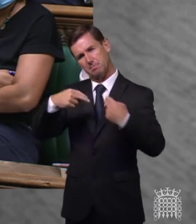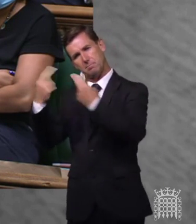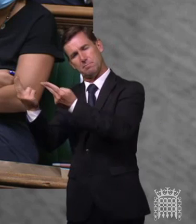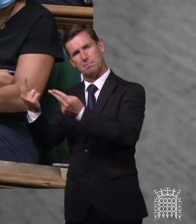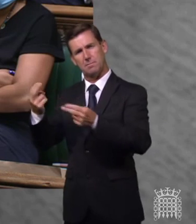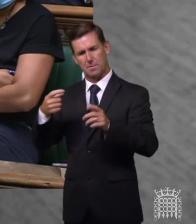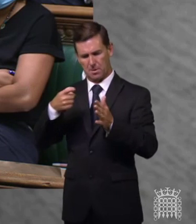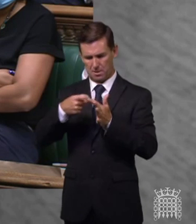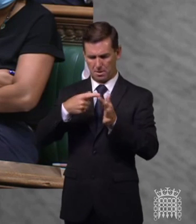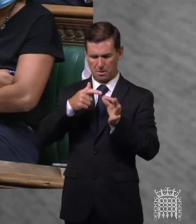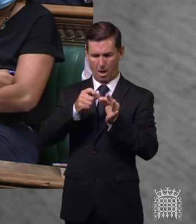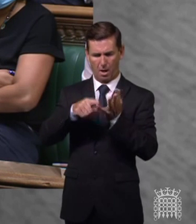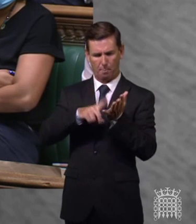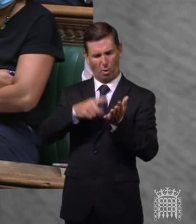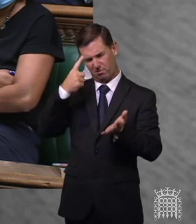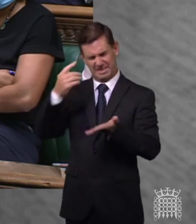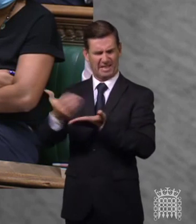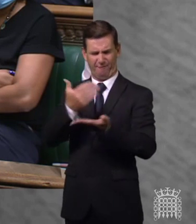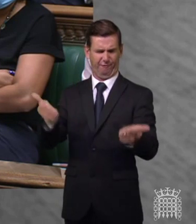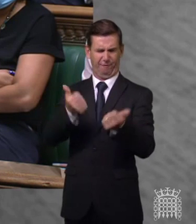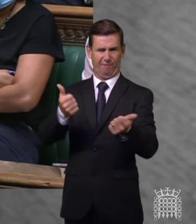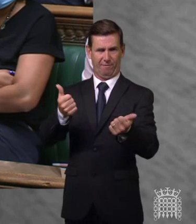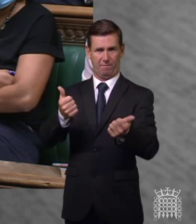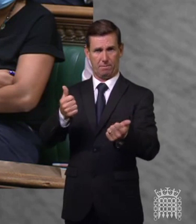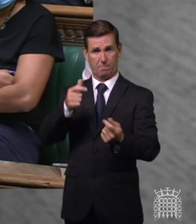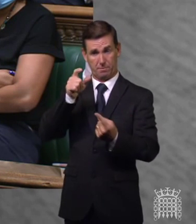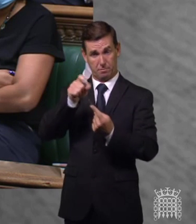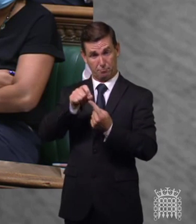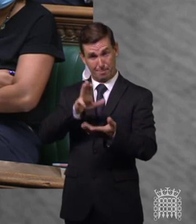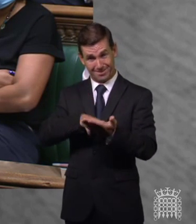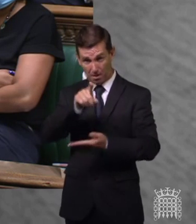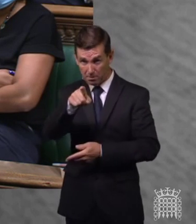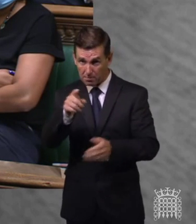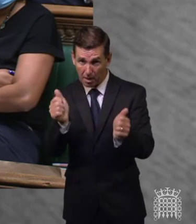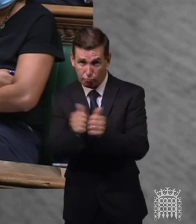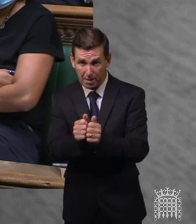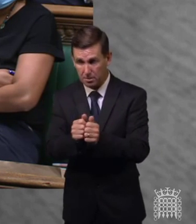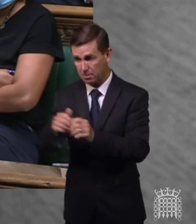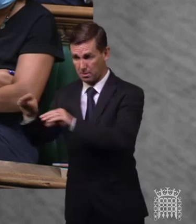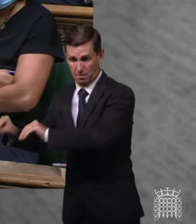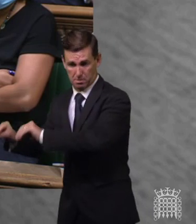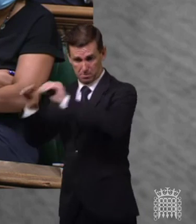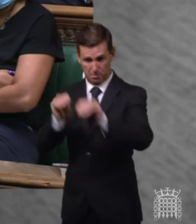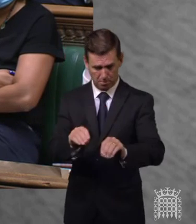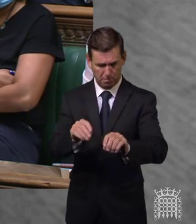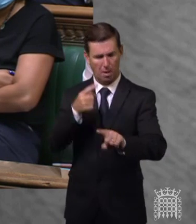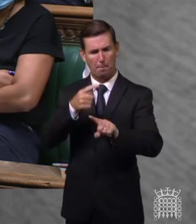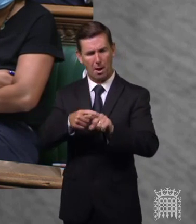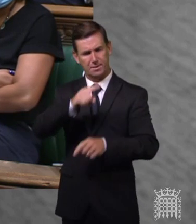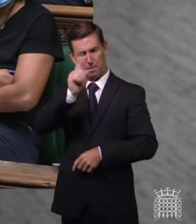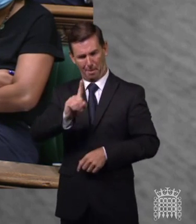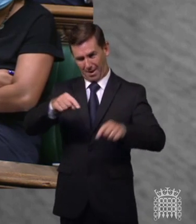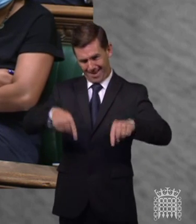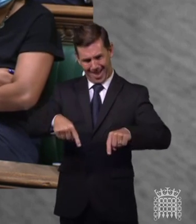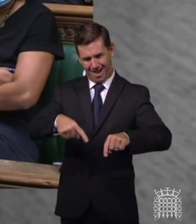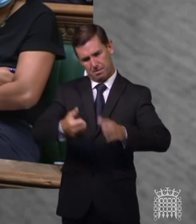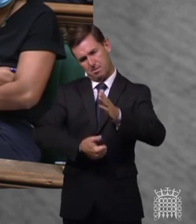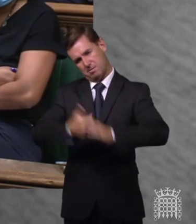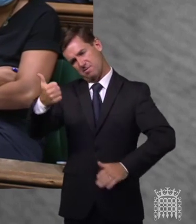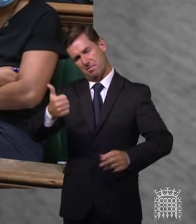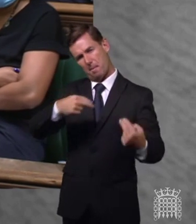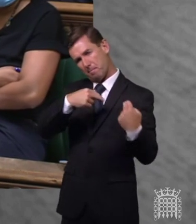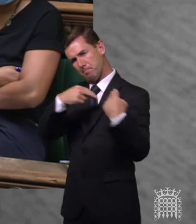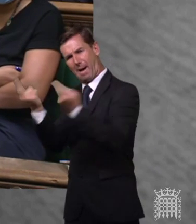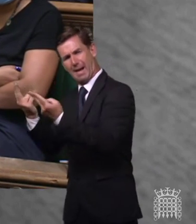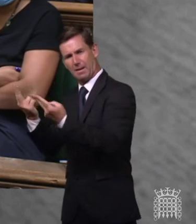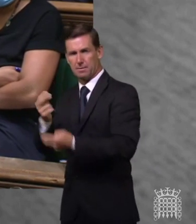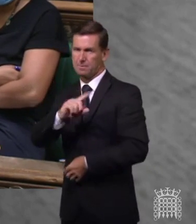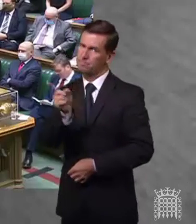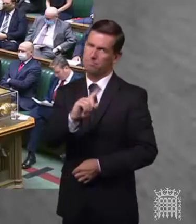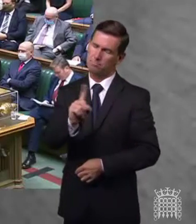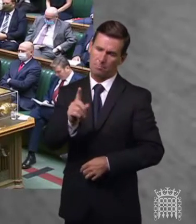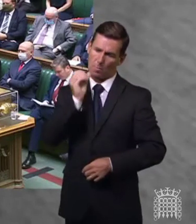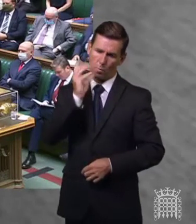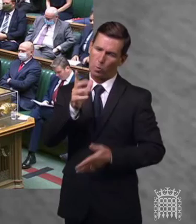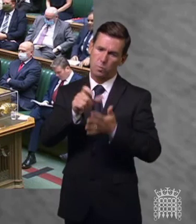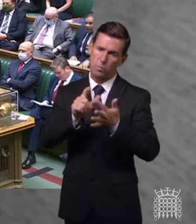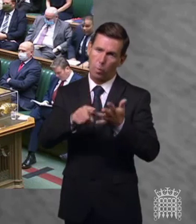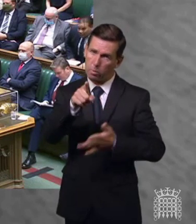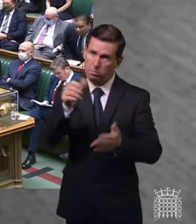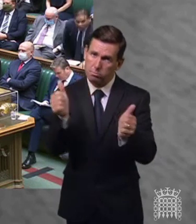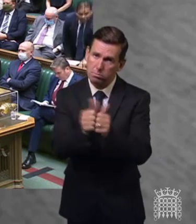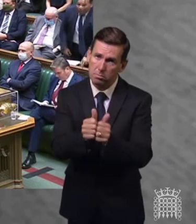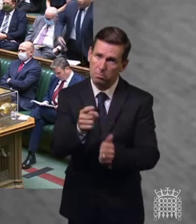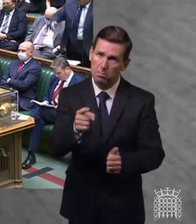Will the Prime Minister also confirm that it is not just about people coming out of Afghanistan but about keeping people safe here, and that we will not send people back to this nightmare?